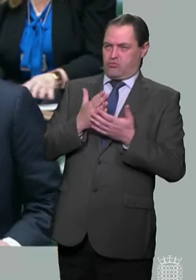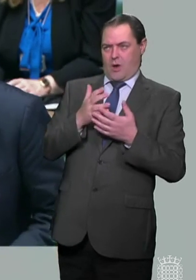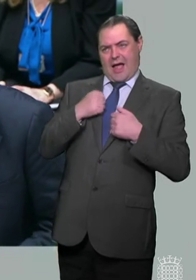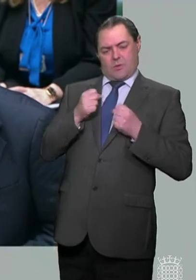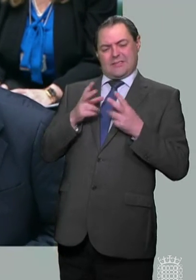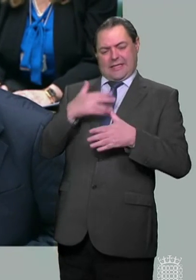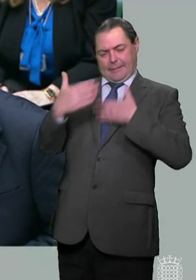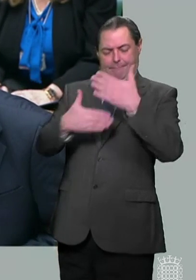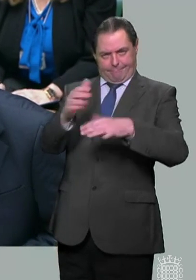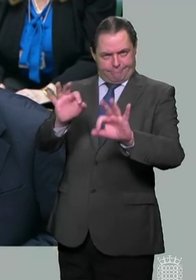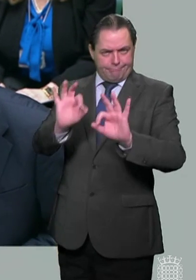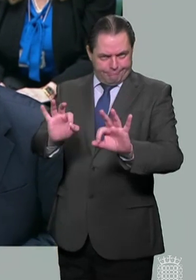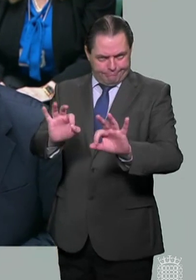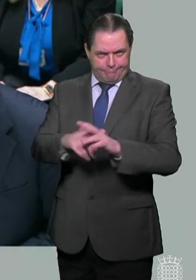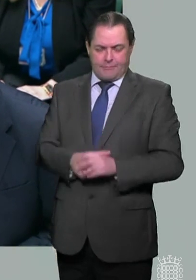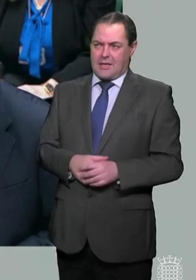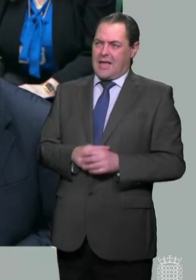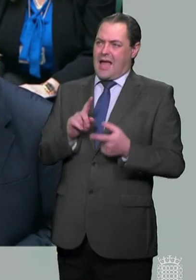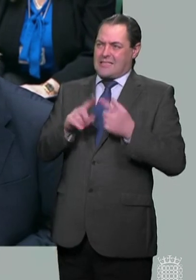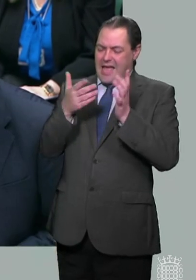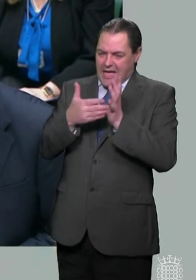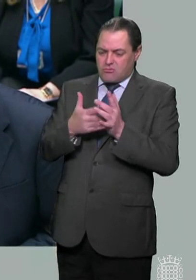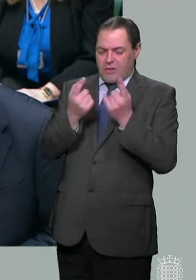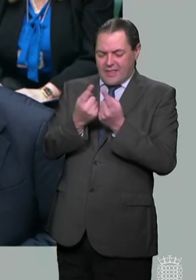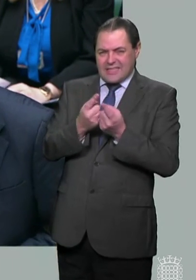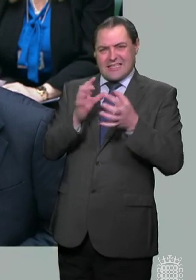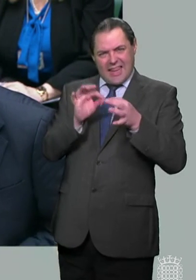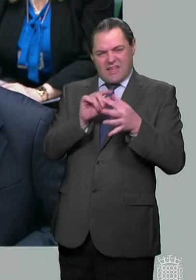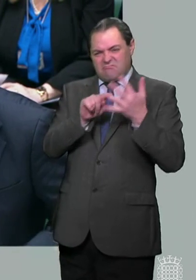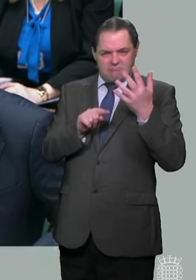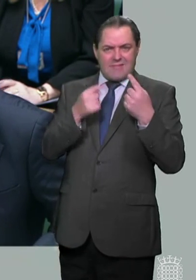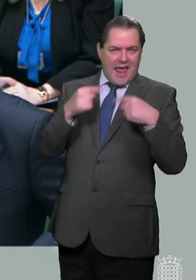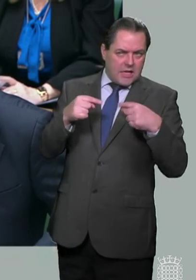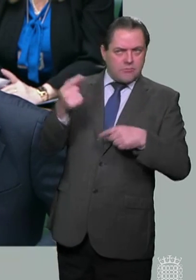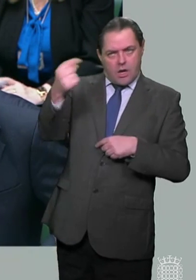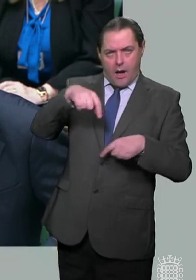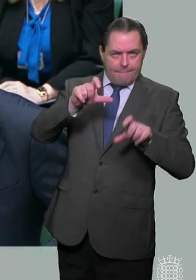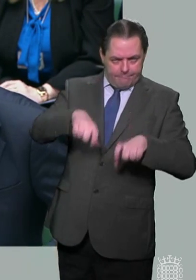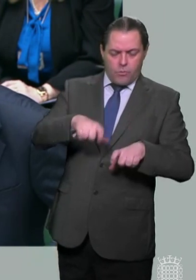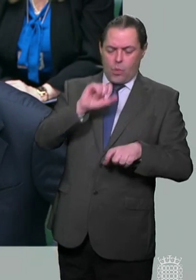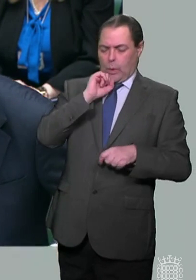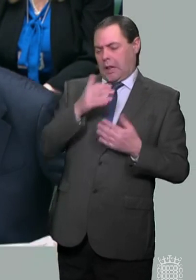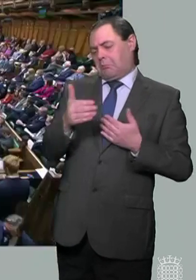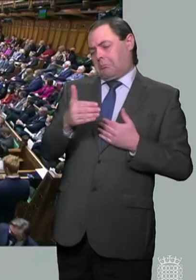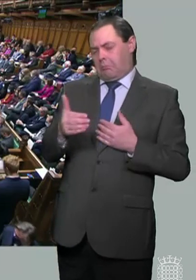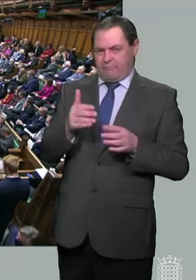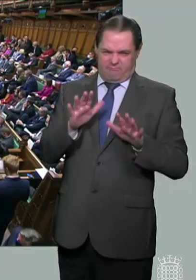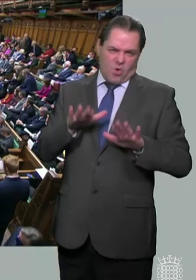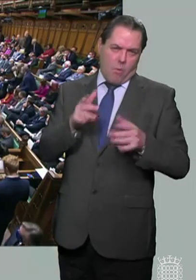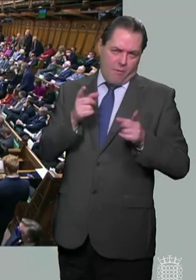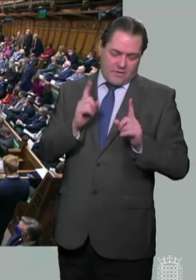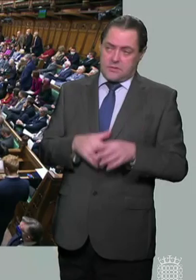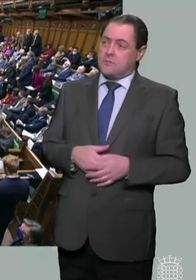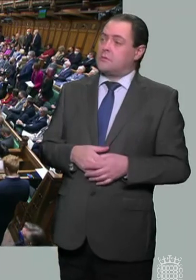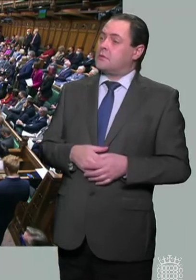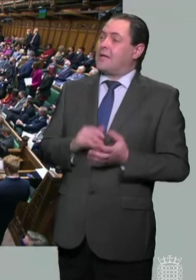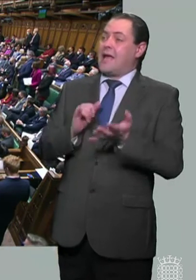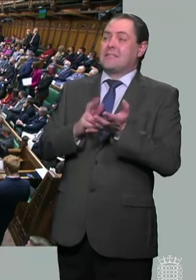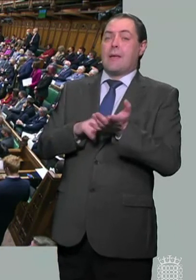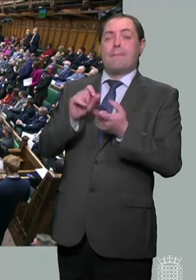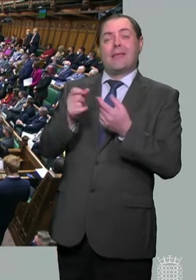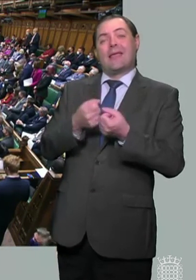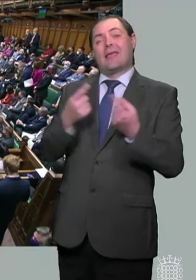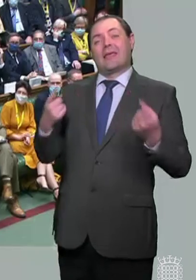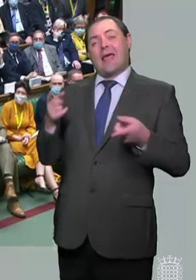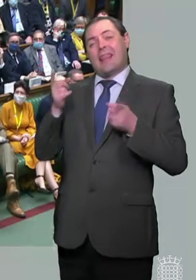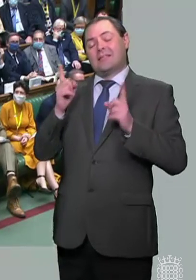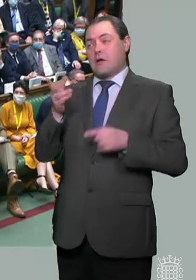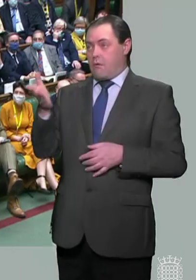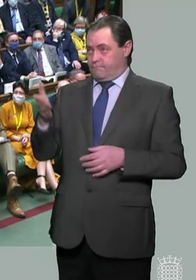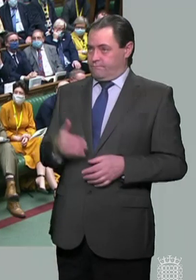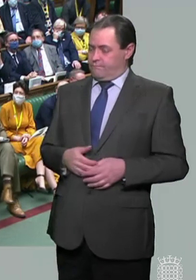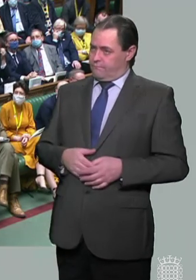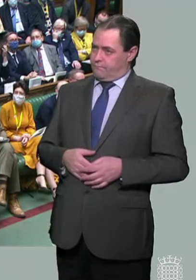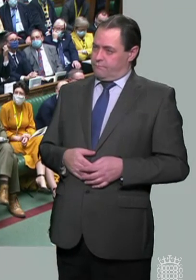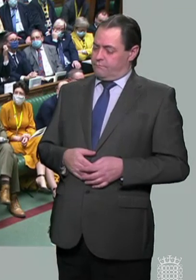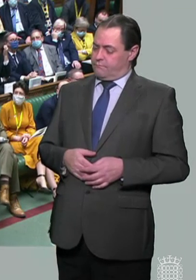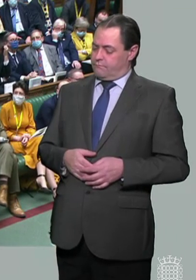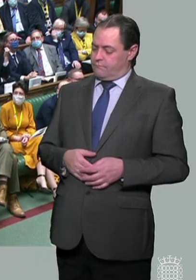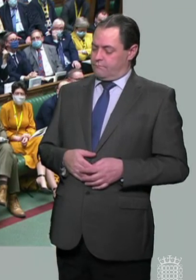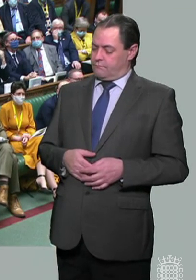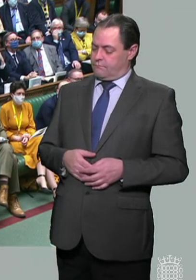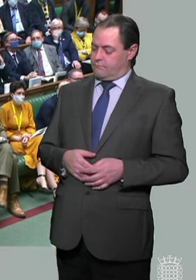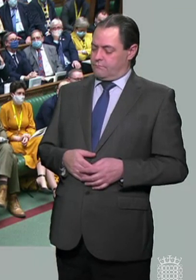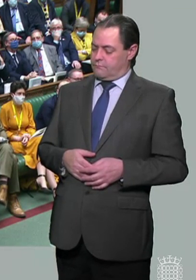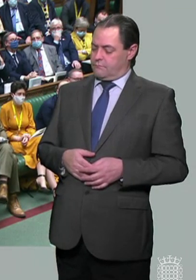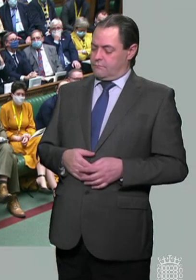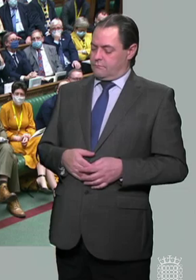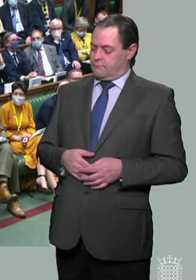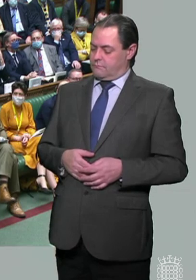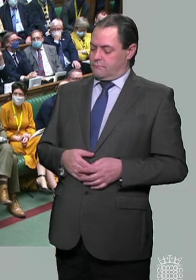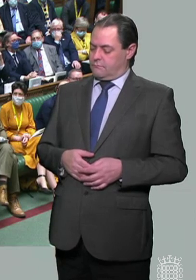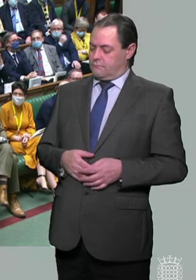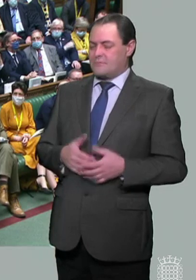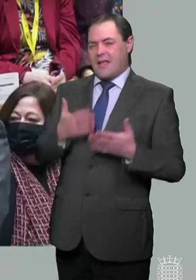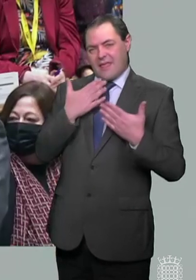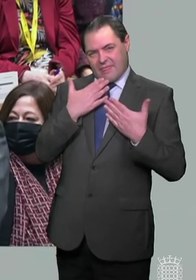Further details, including the eligibility criteria, will be announced by the Home Office in due course.